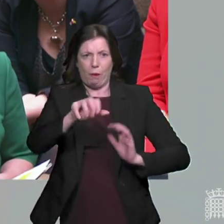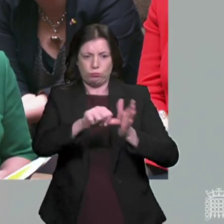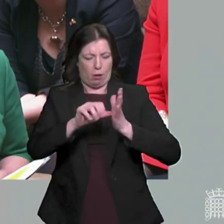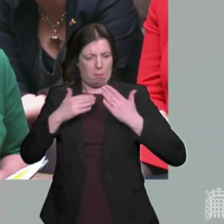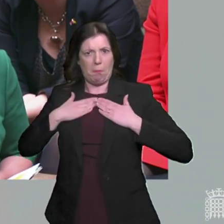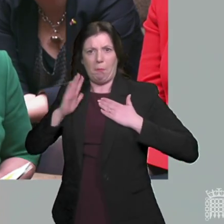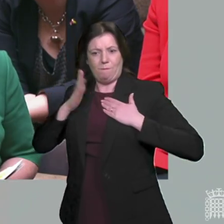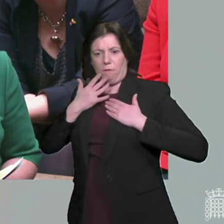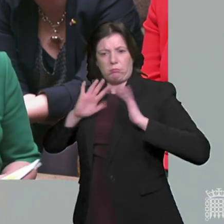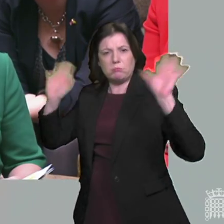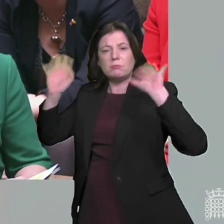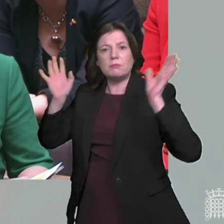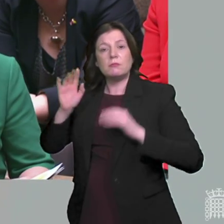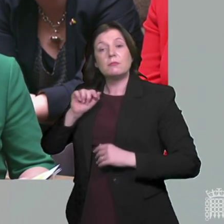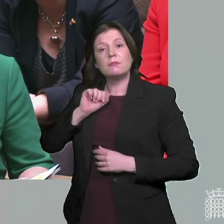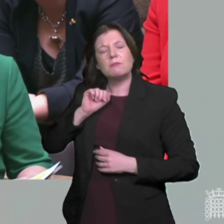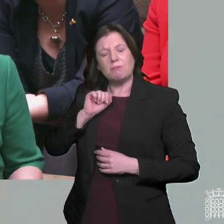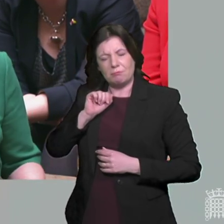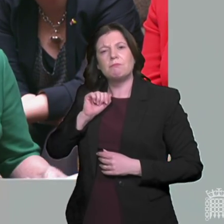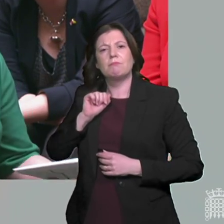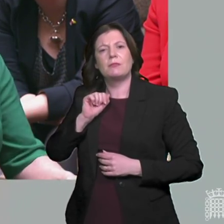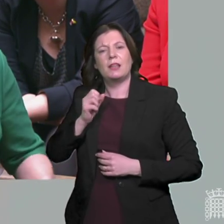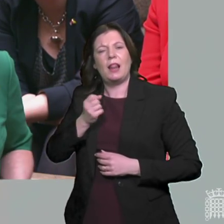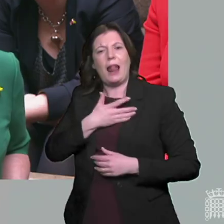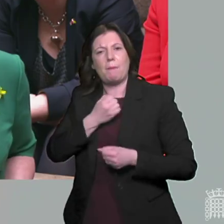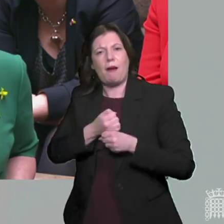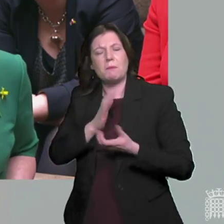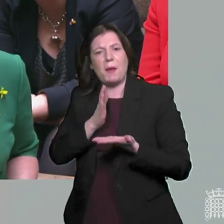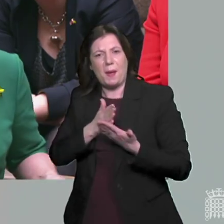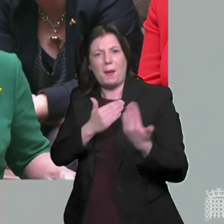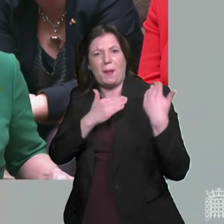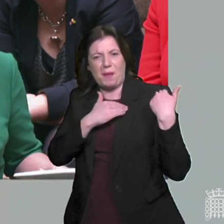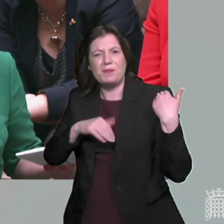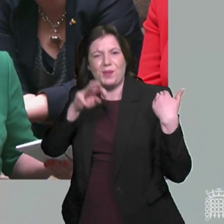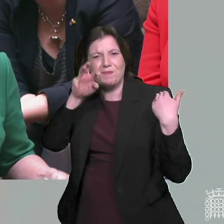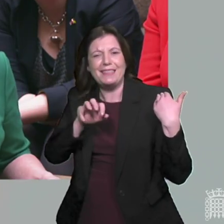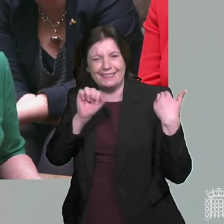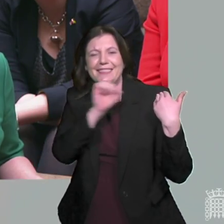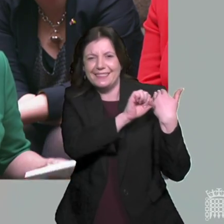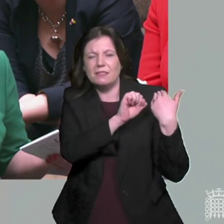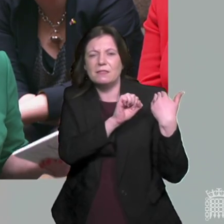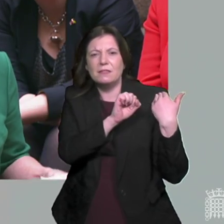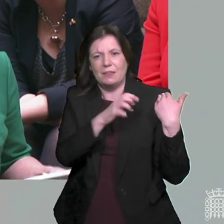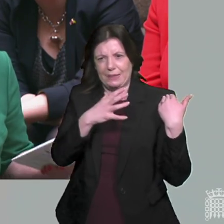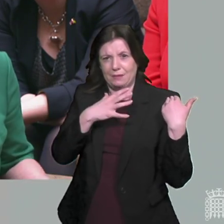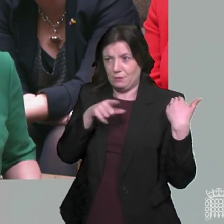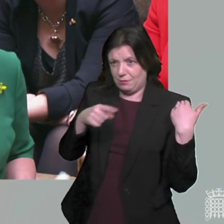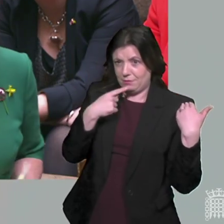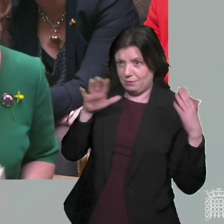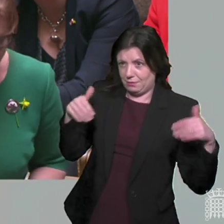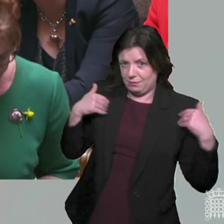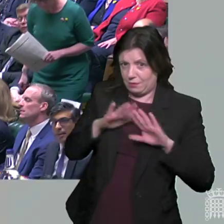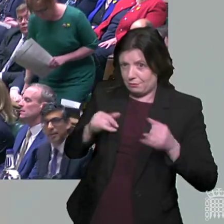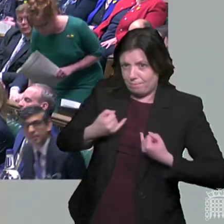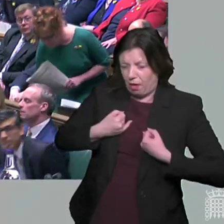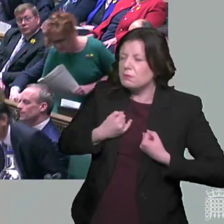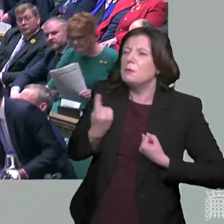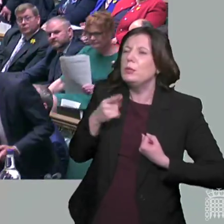Given that Labour runs the NHS in north Wales, can my right honourable Friend suggest to the people of north Wales whose fault it is and who should put it right?